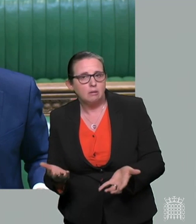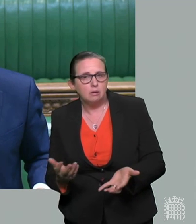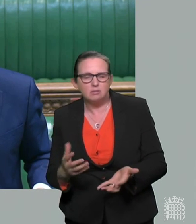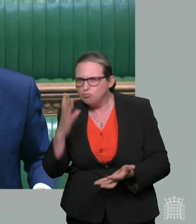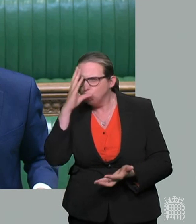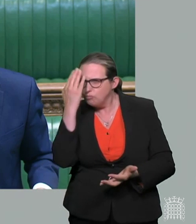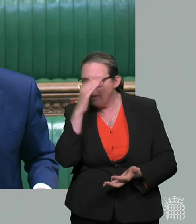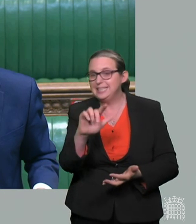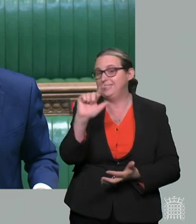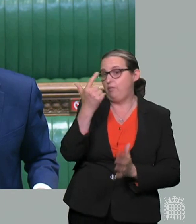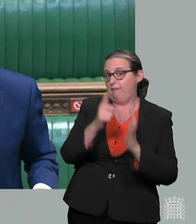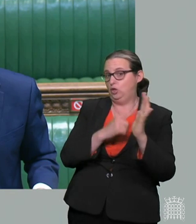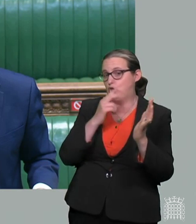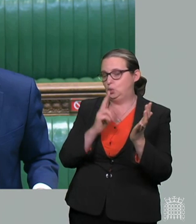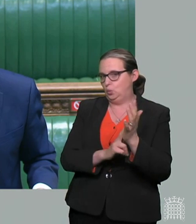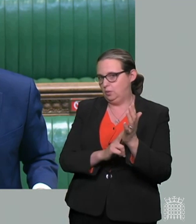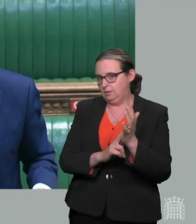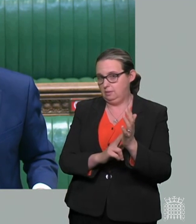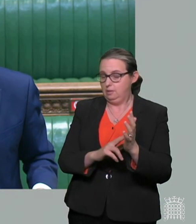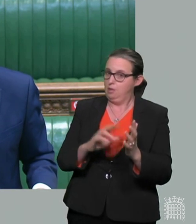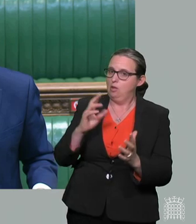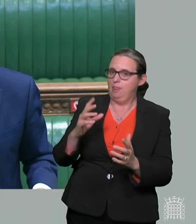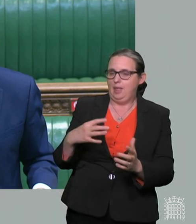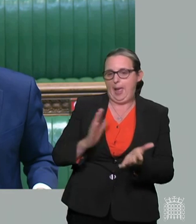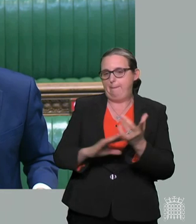On 7 June, his spokesperson said: